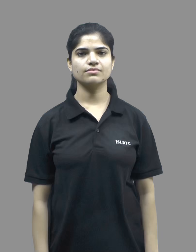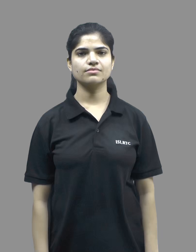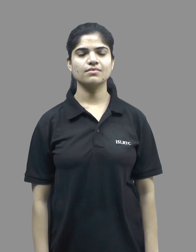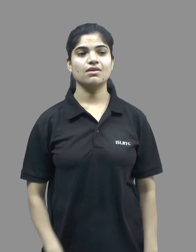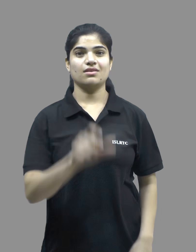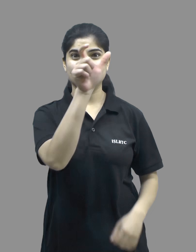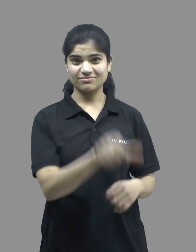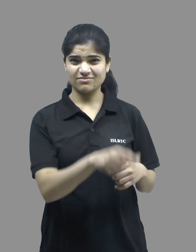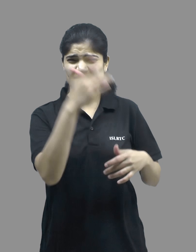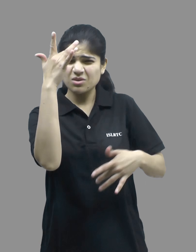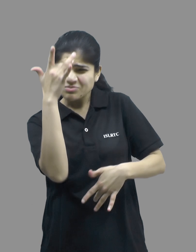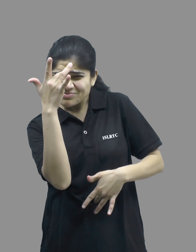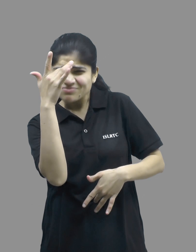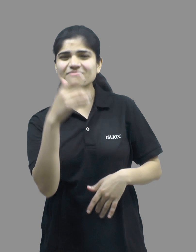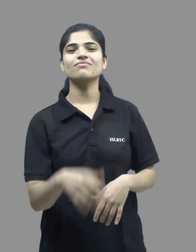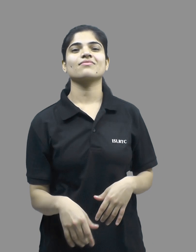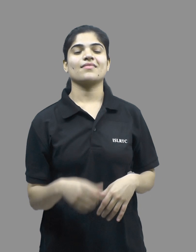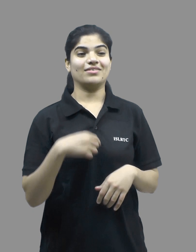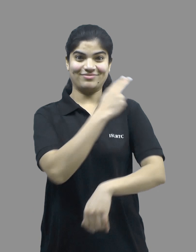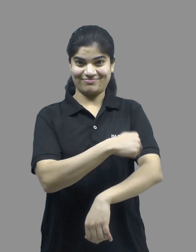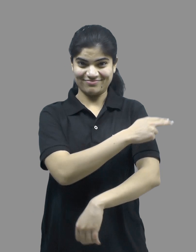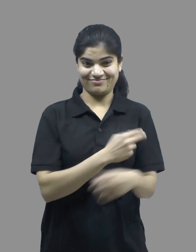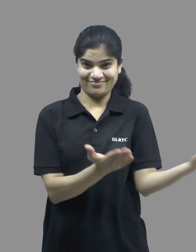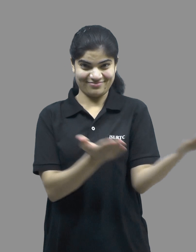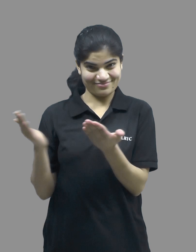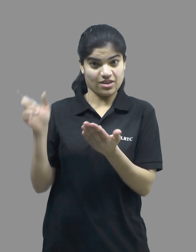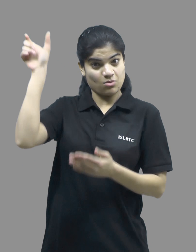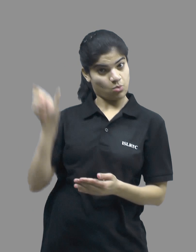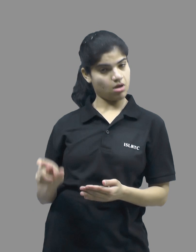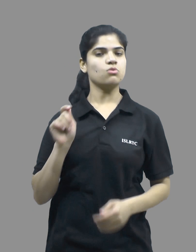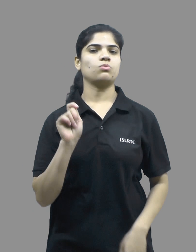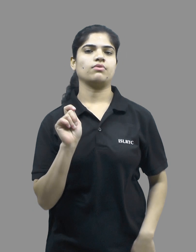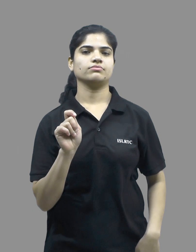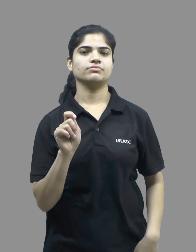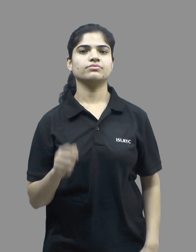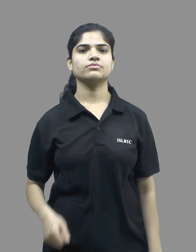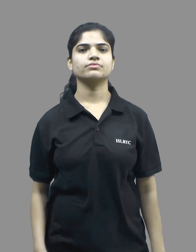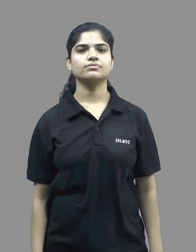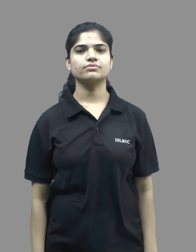Emergency Medical Technician